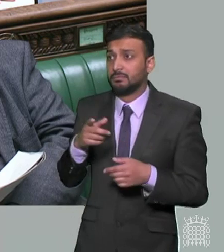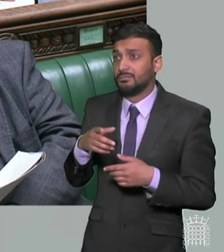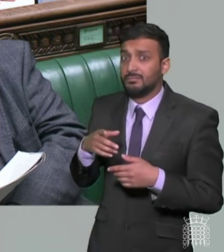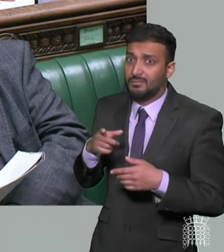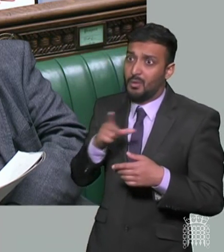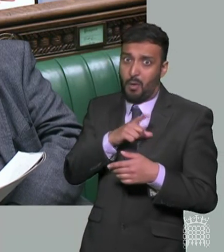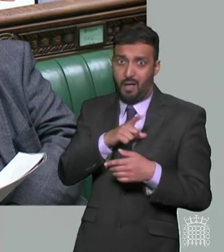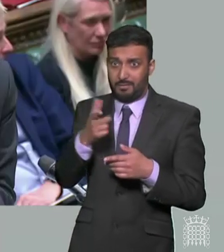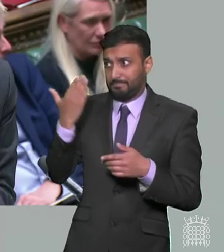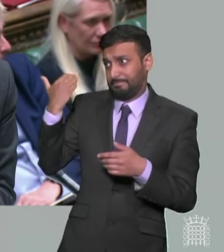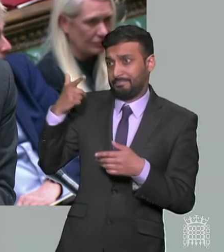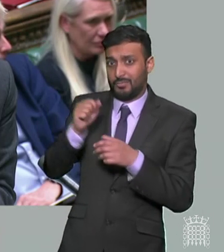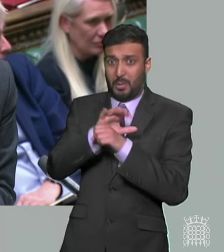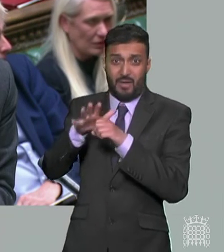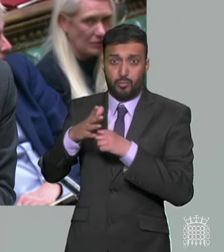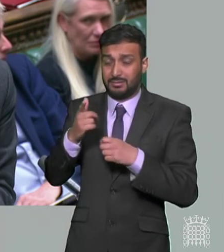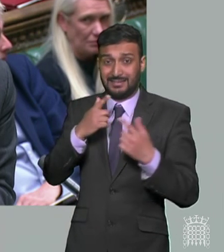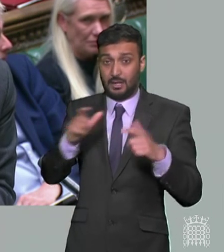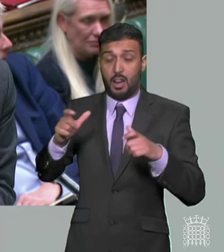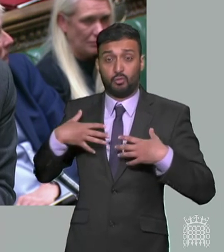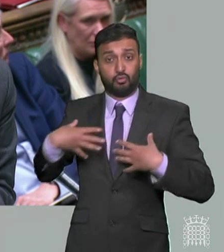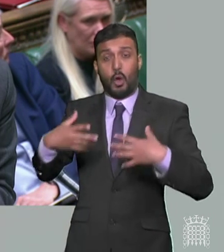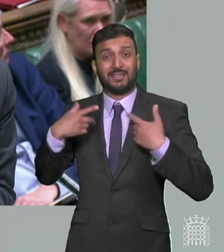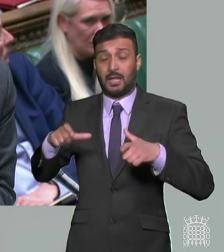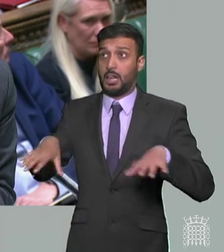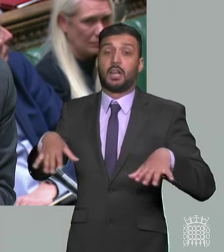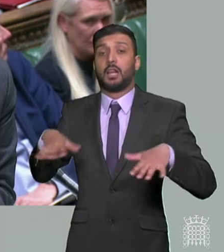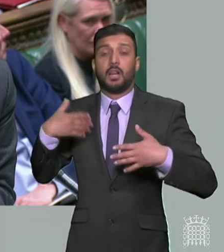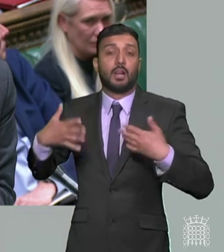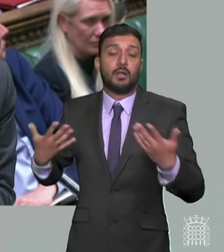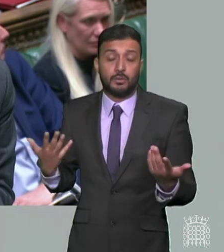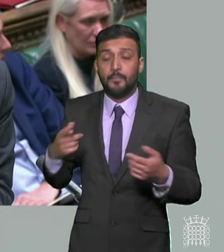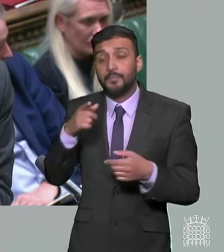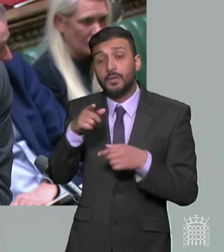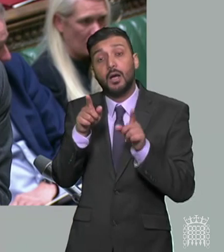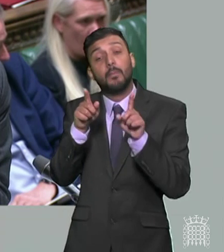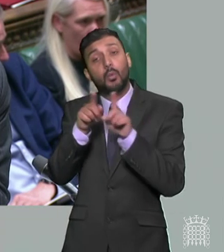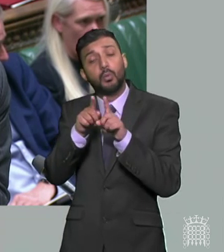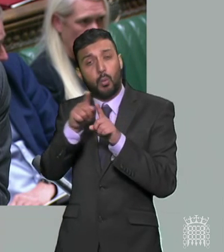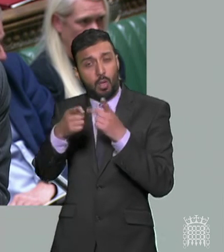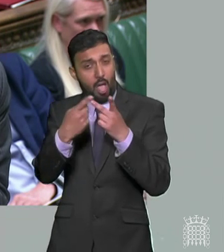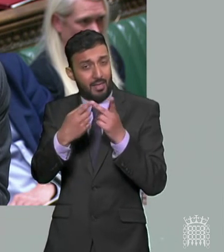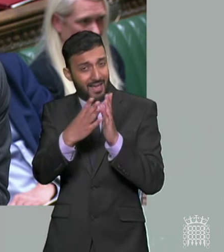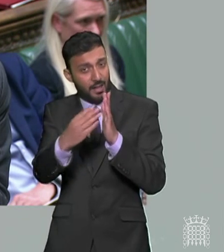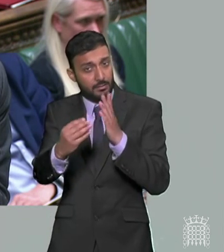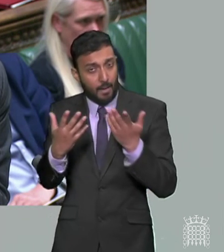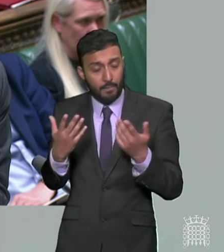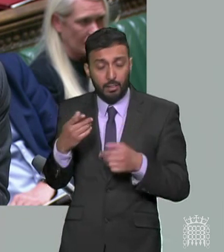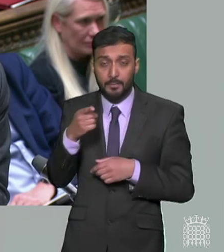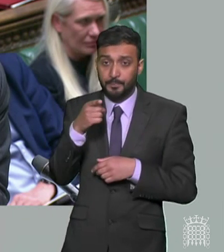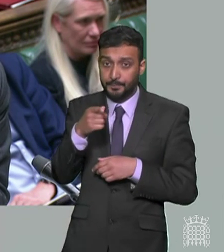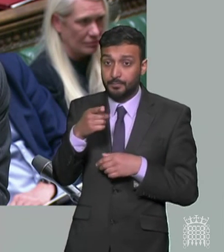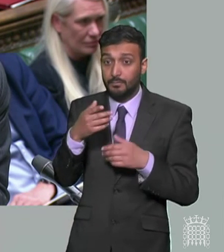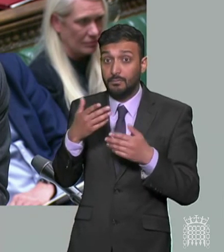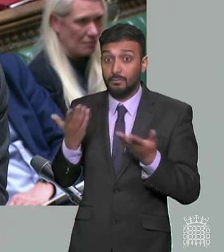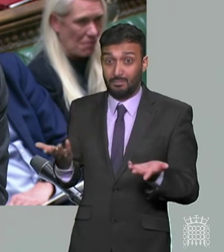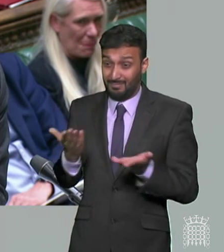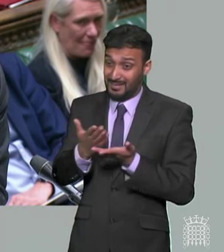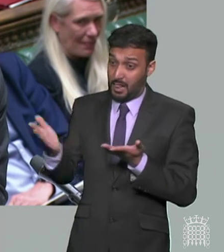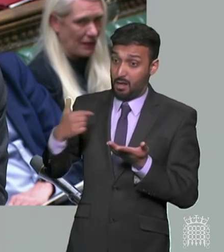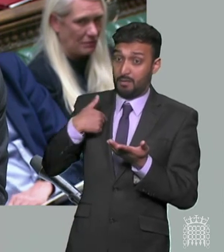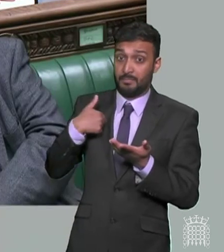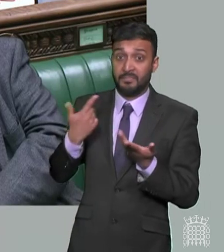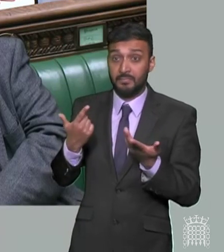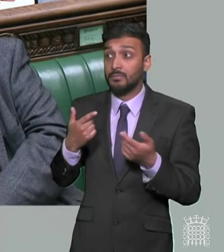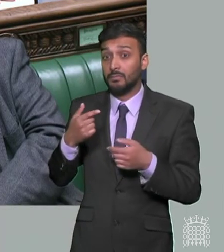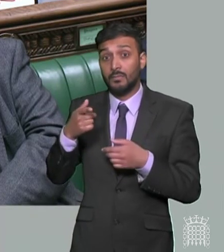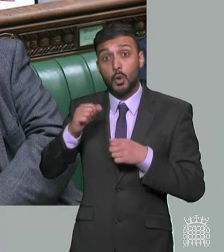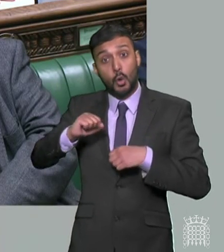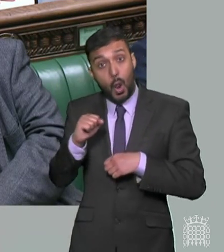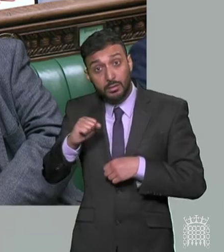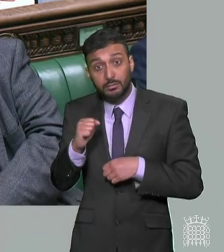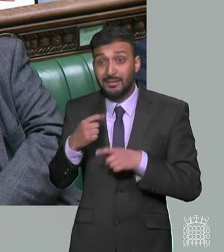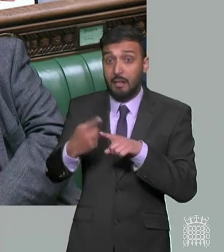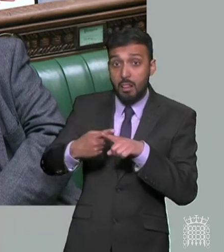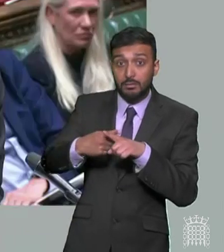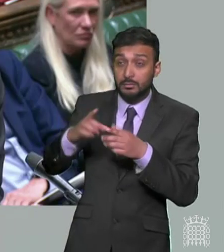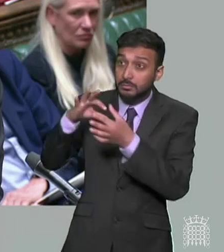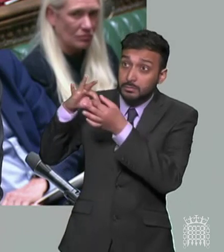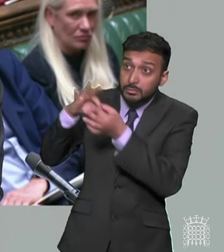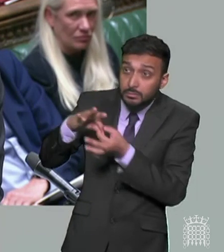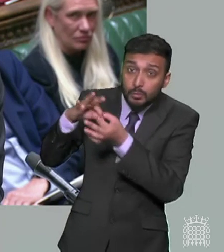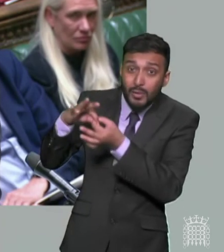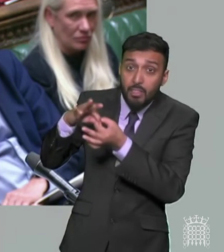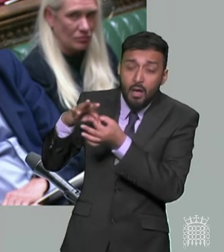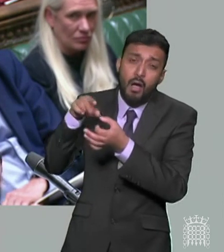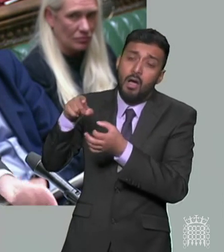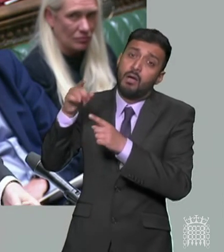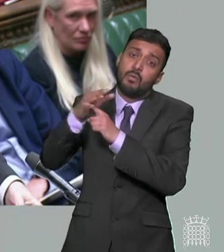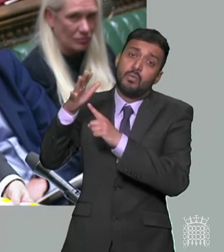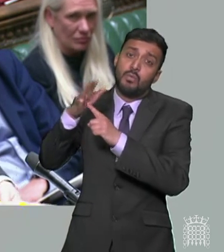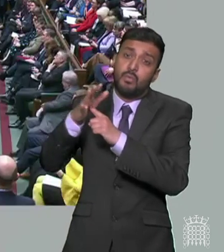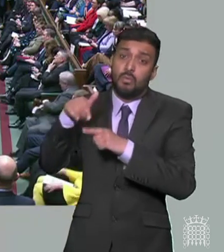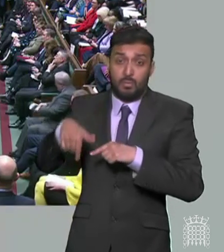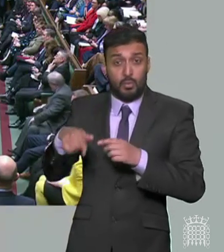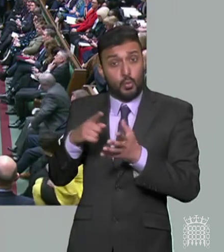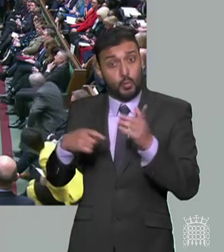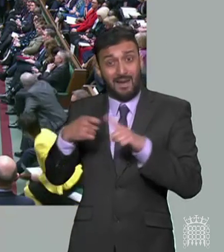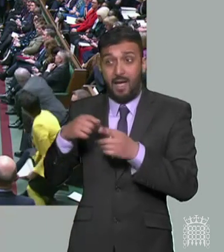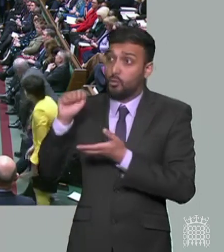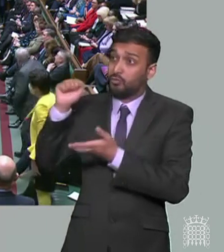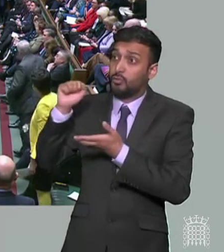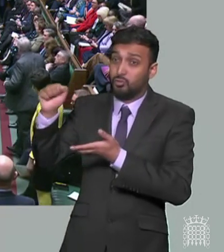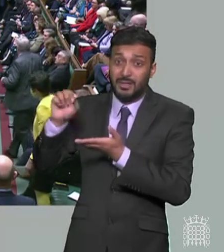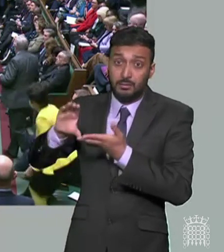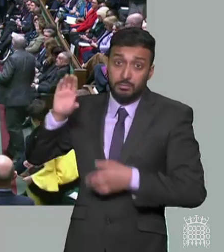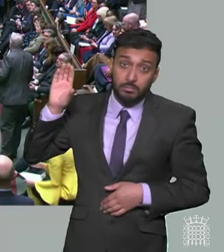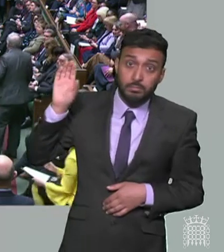If I may say so—the right honourable Gentleman may not appreciate my pointing it out, but it is true—I think that this is another example of the vital strength of our economic union, and of the importance of support from the UK Treasury, which is what he gets.